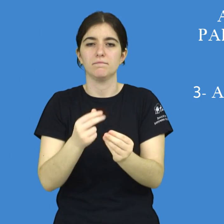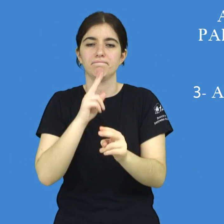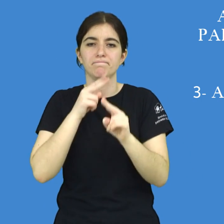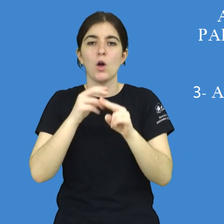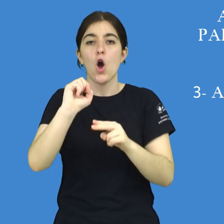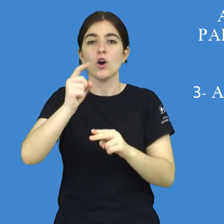nombre